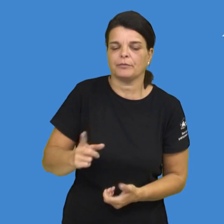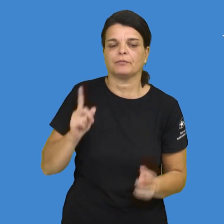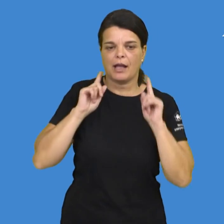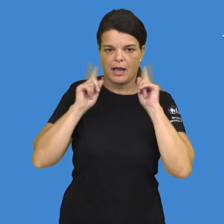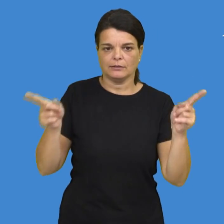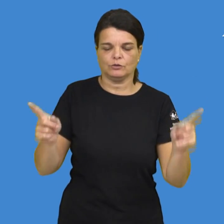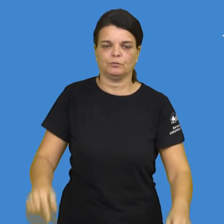caso